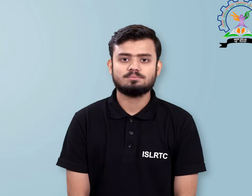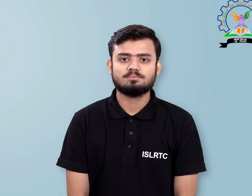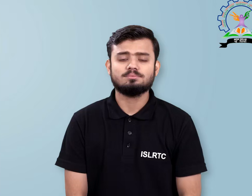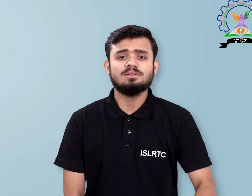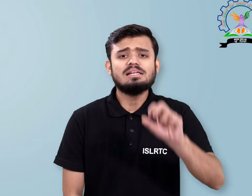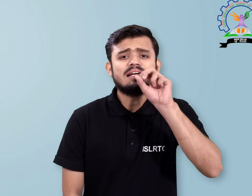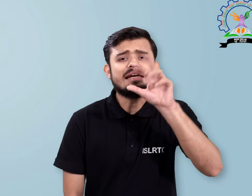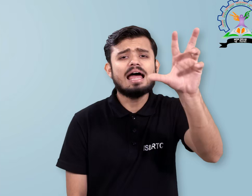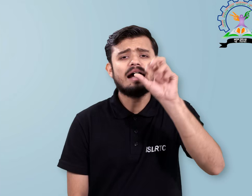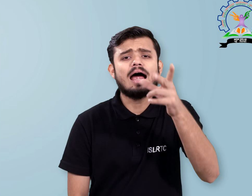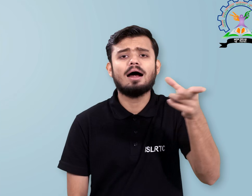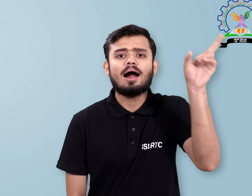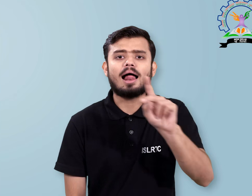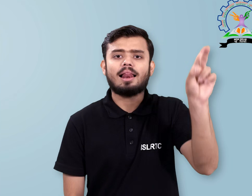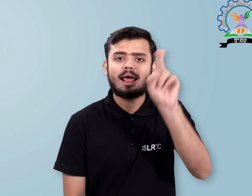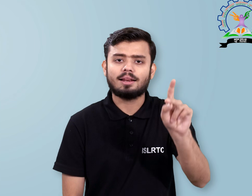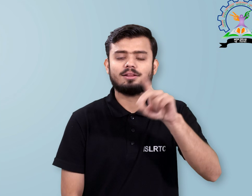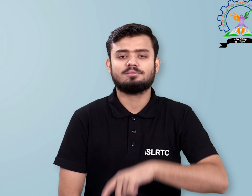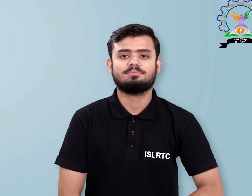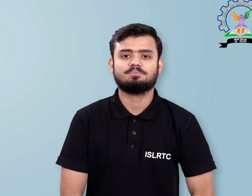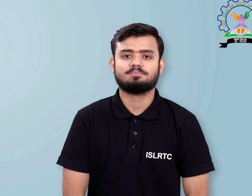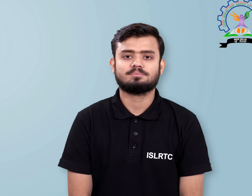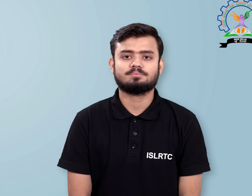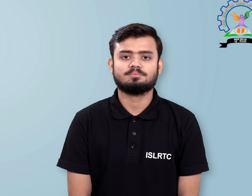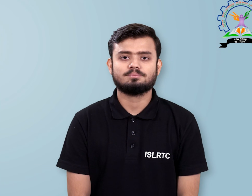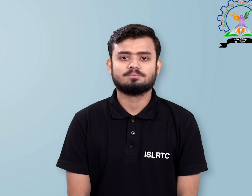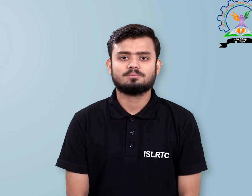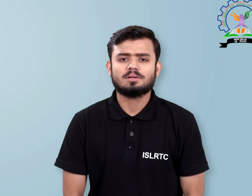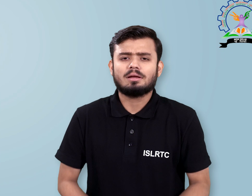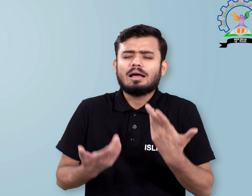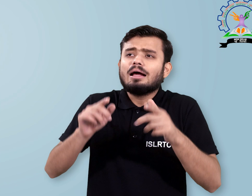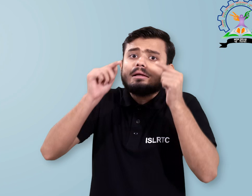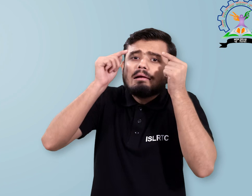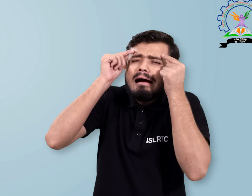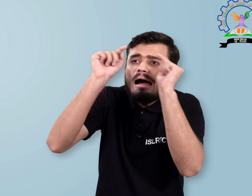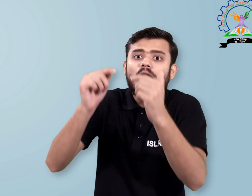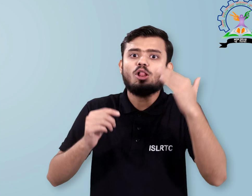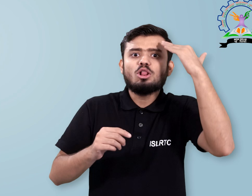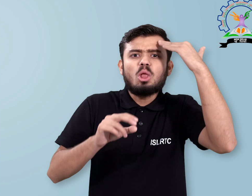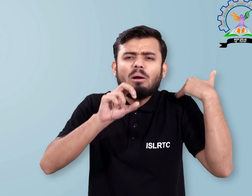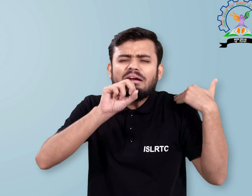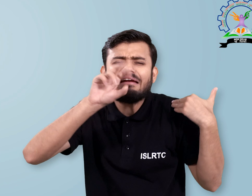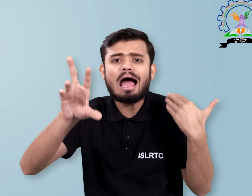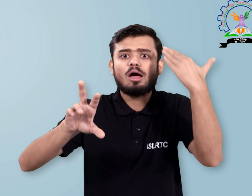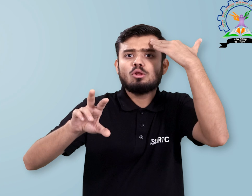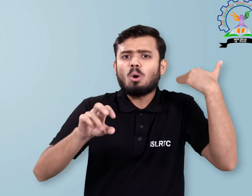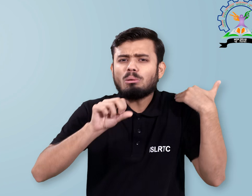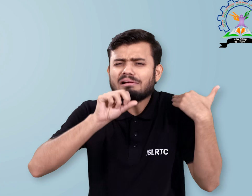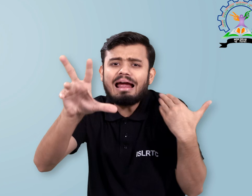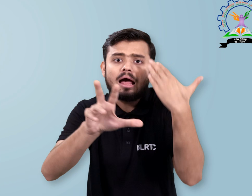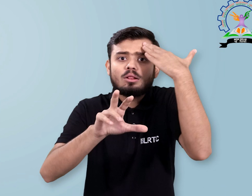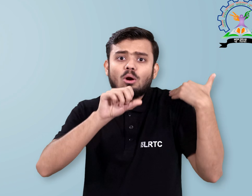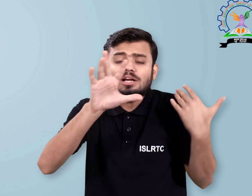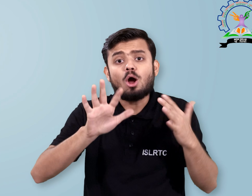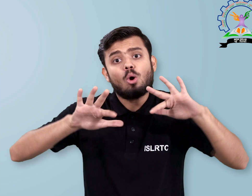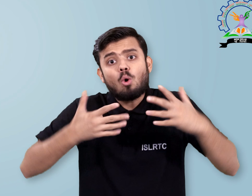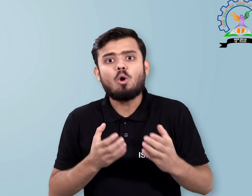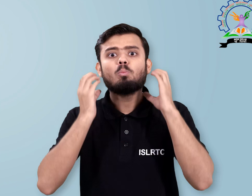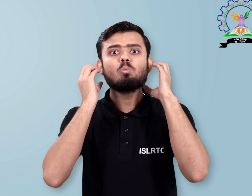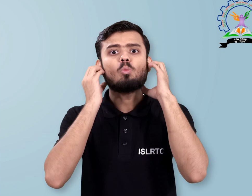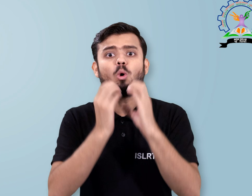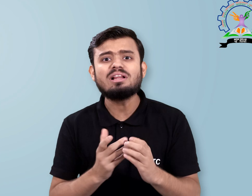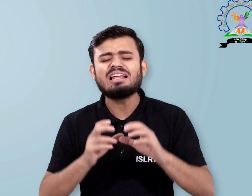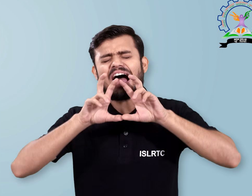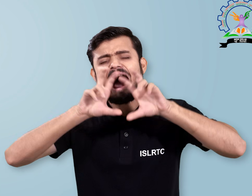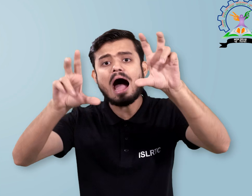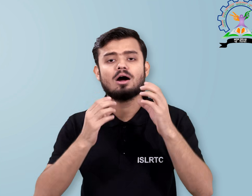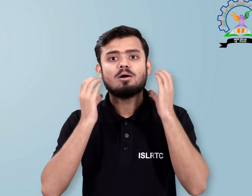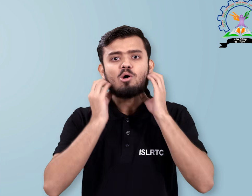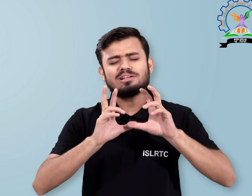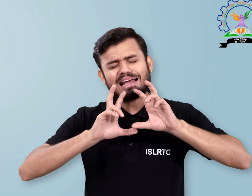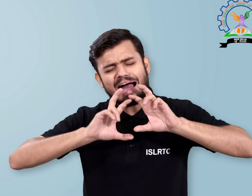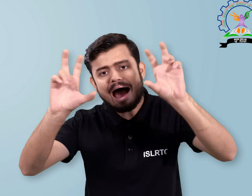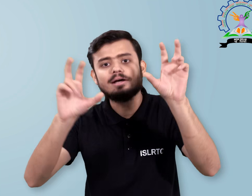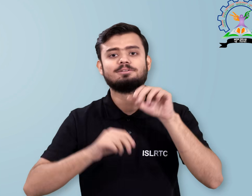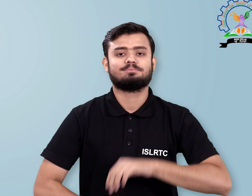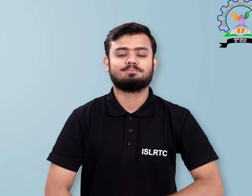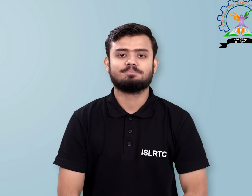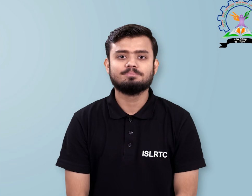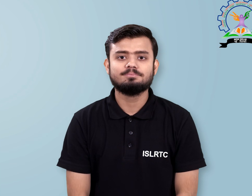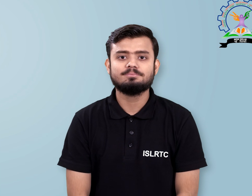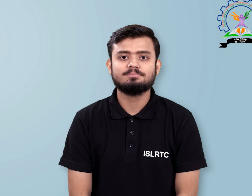Chant To sing, often loudly; rhythmically and repeatedly.